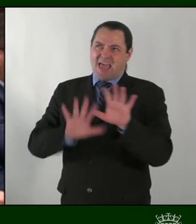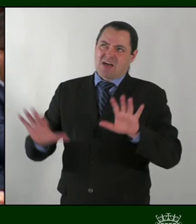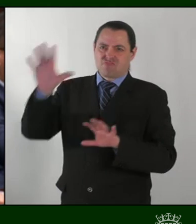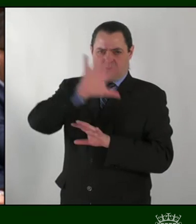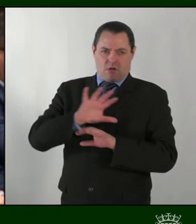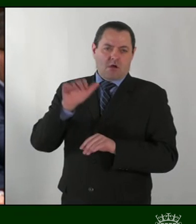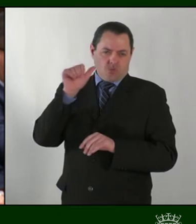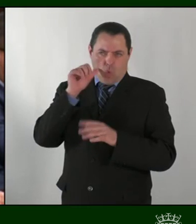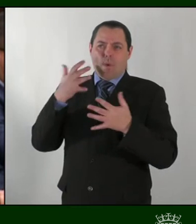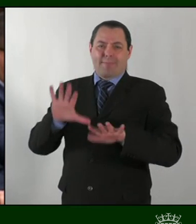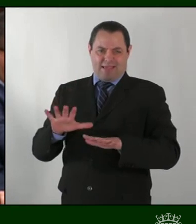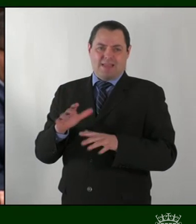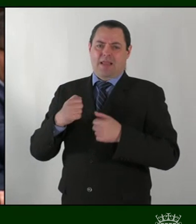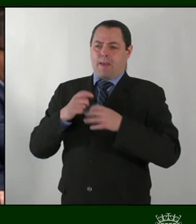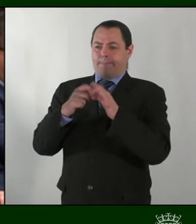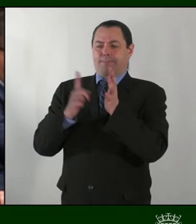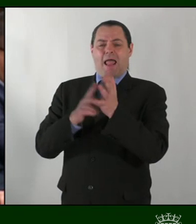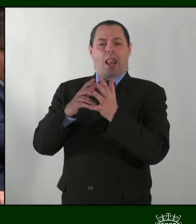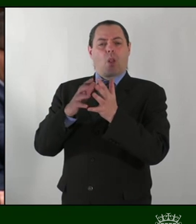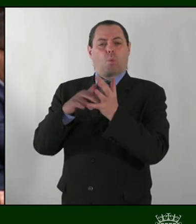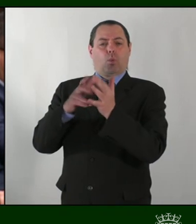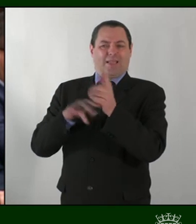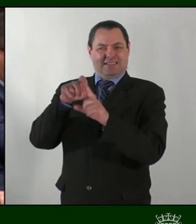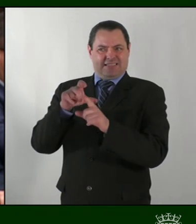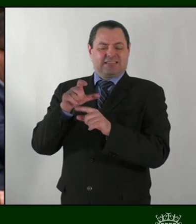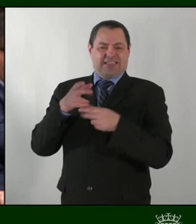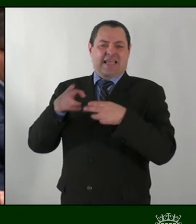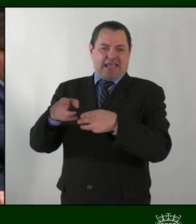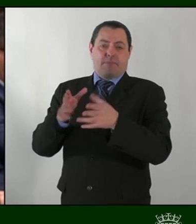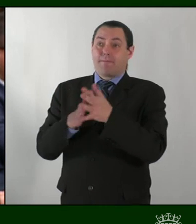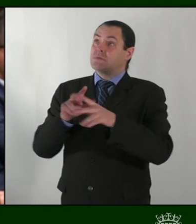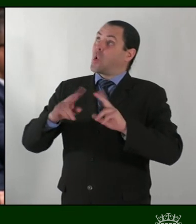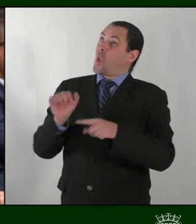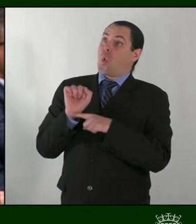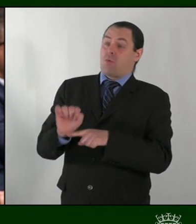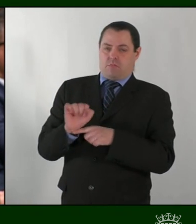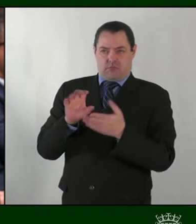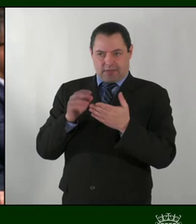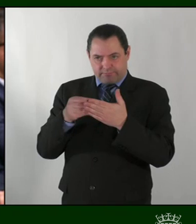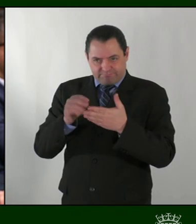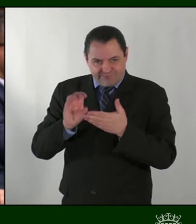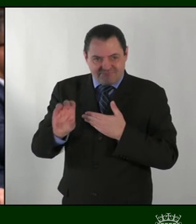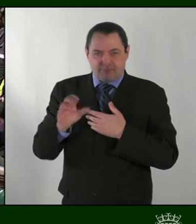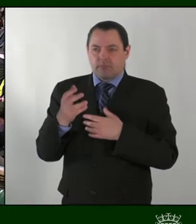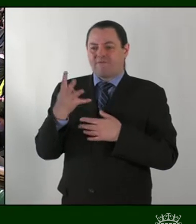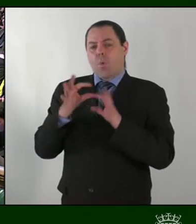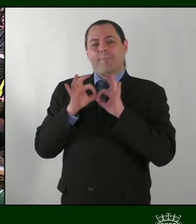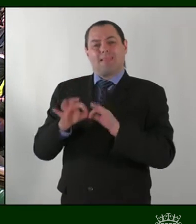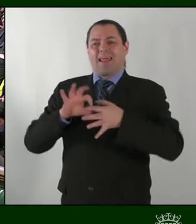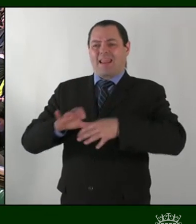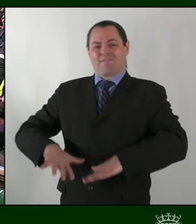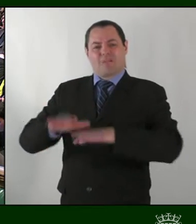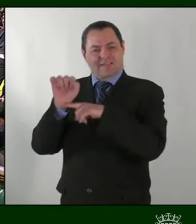As he knows, we have activated the Bellwin scheme to protect homeowners, and we are putting £4 billion into flood defences.